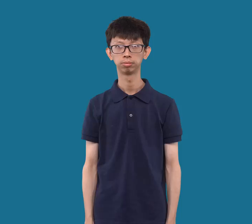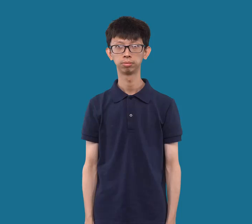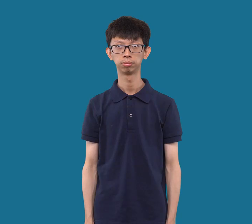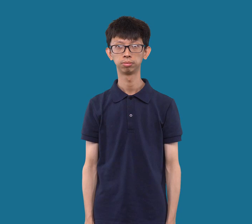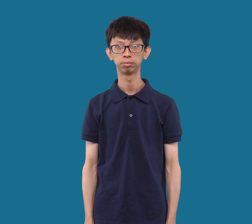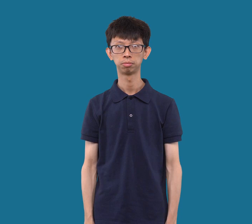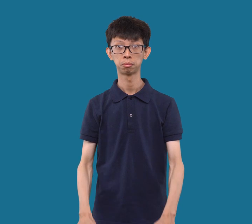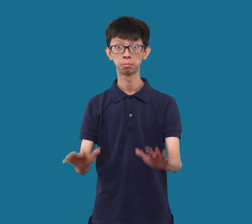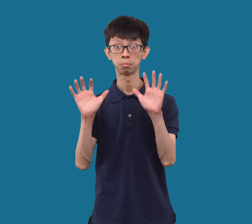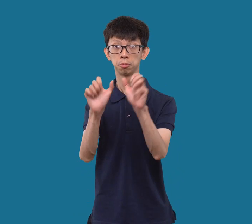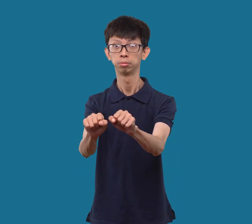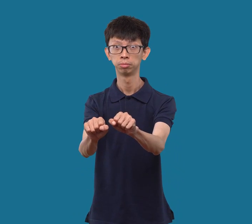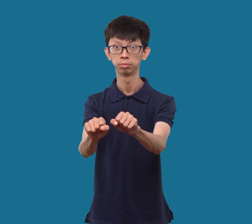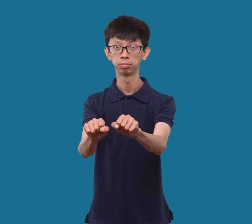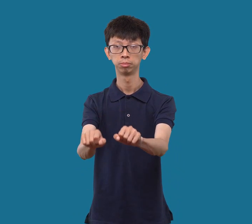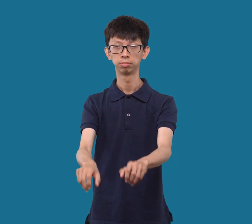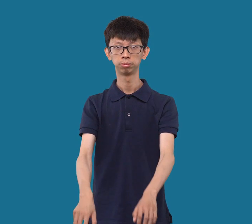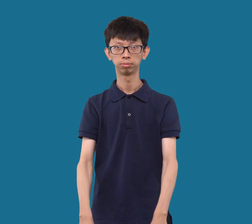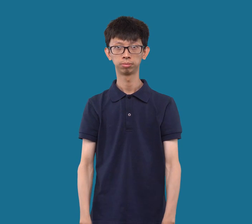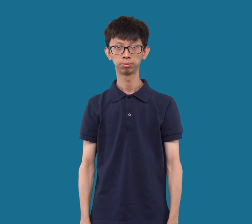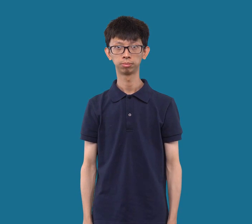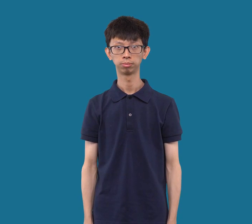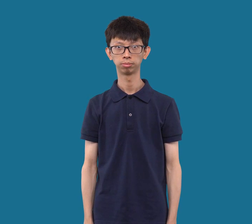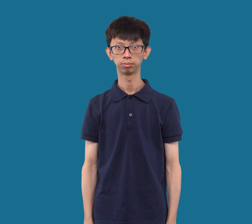đánh bắt